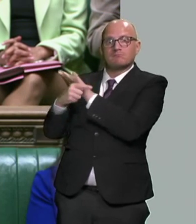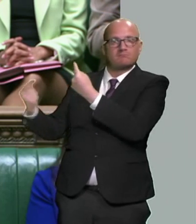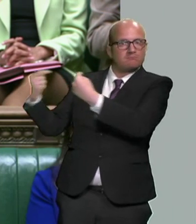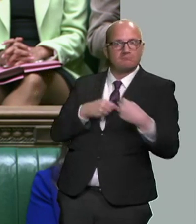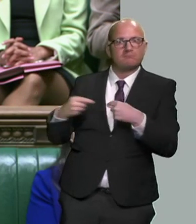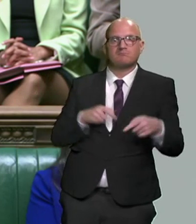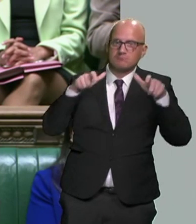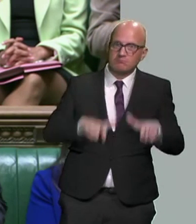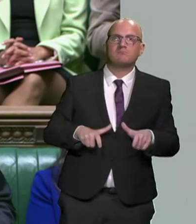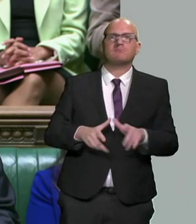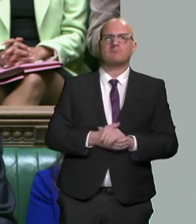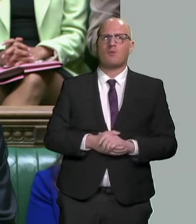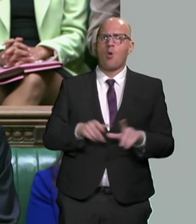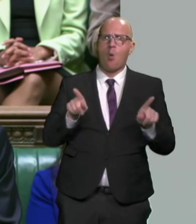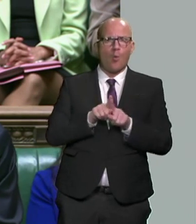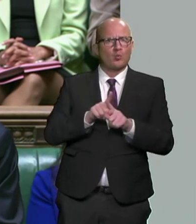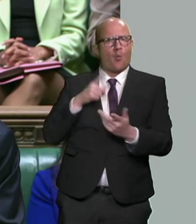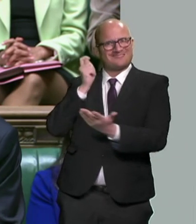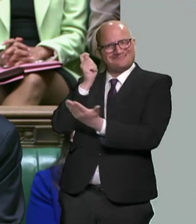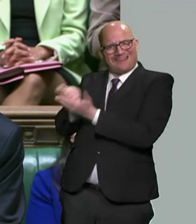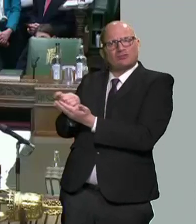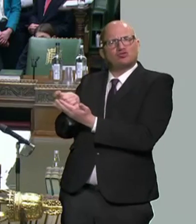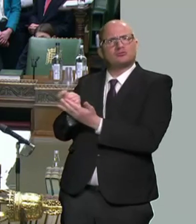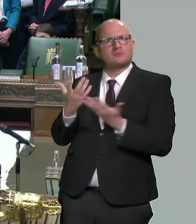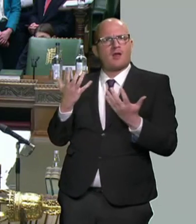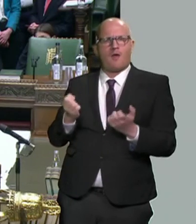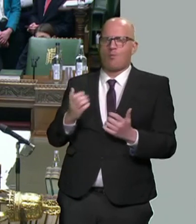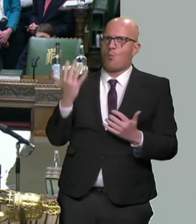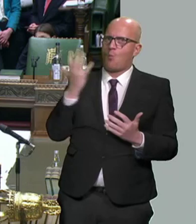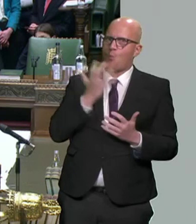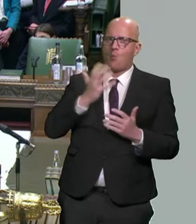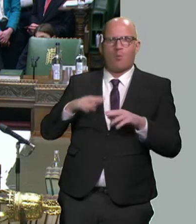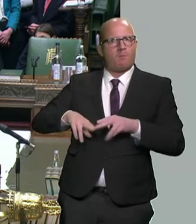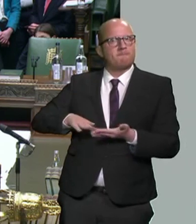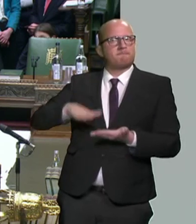sanctions of unprecedented scale and scope.